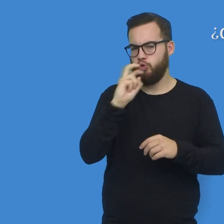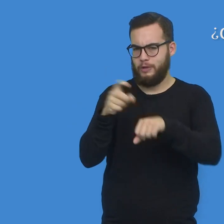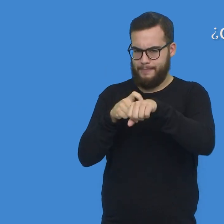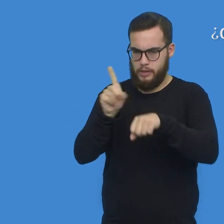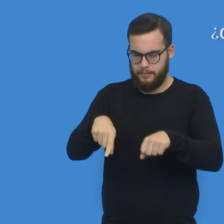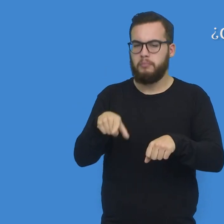tipo